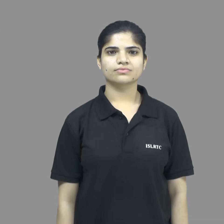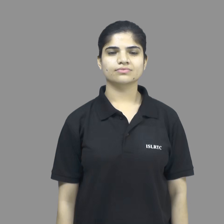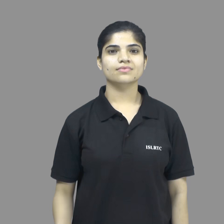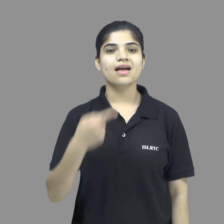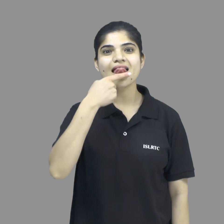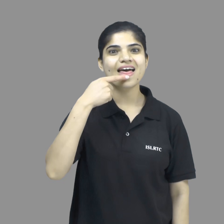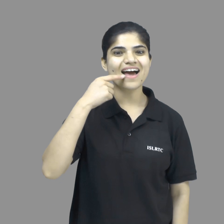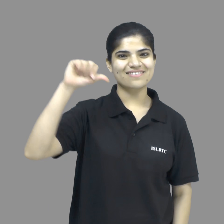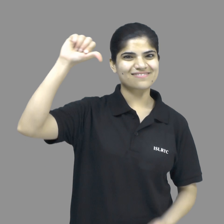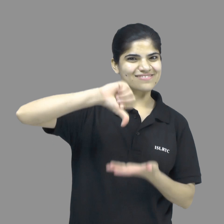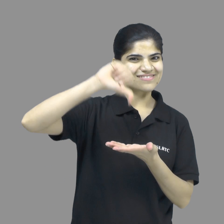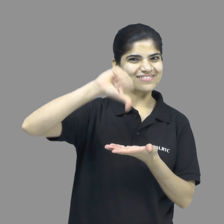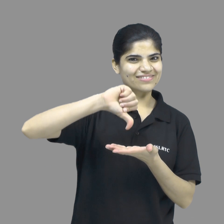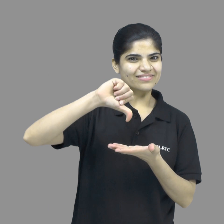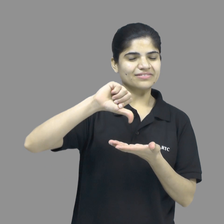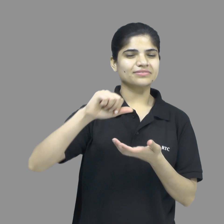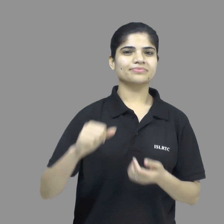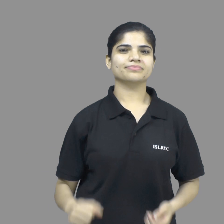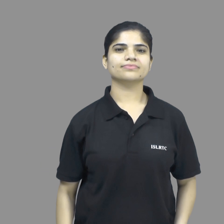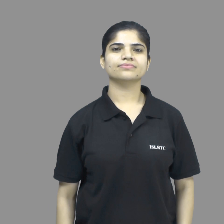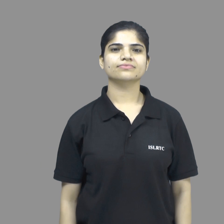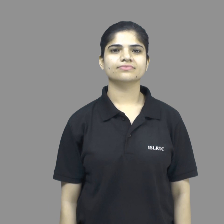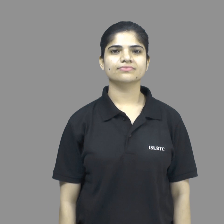Ketchup Sauce